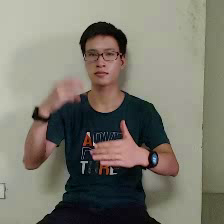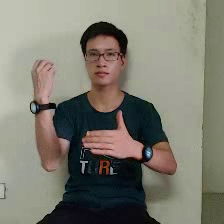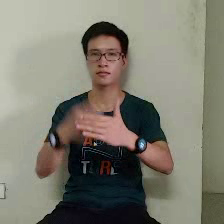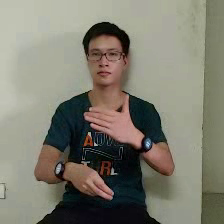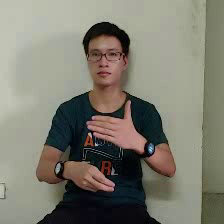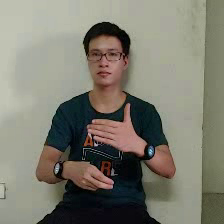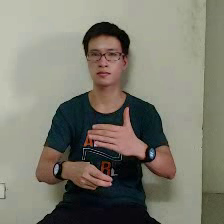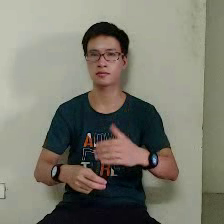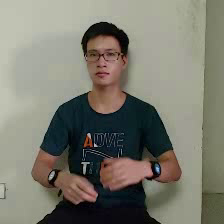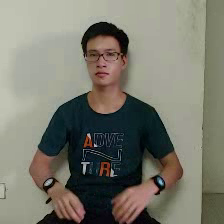Phạt